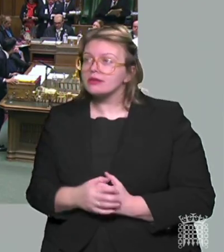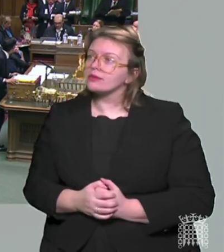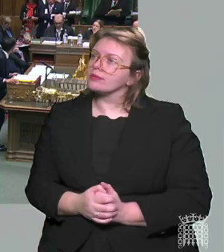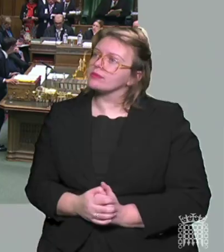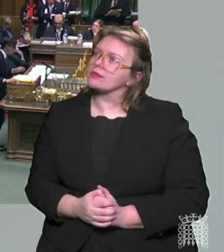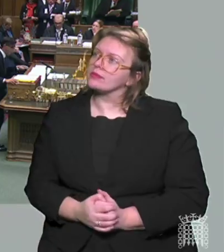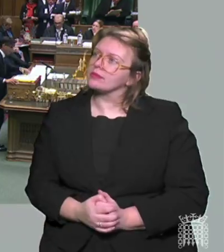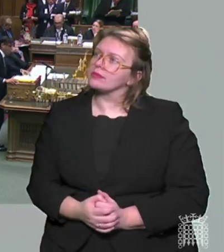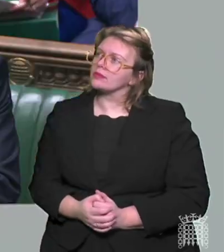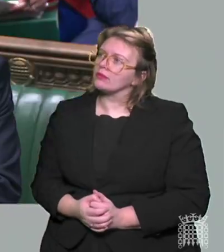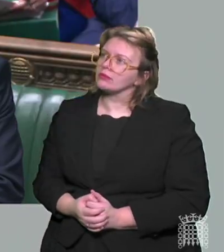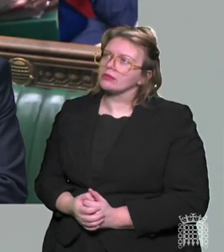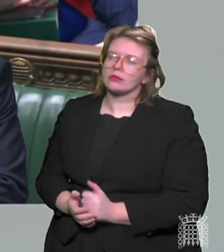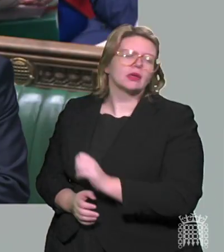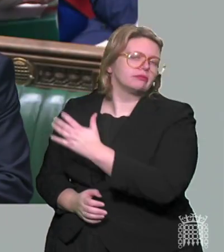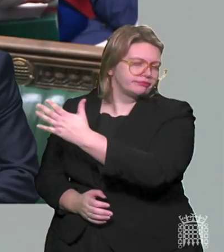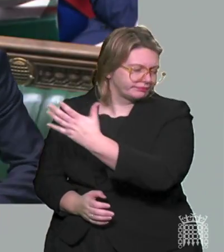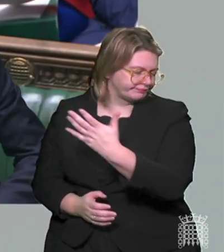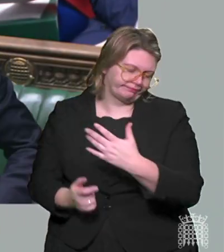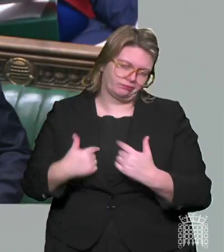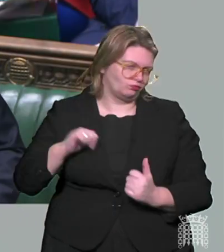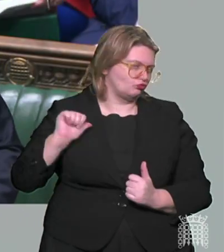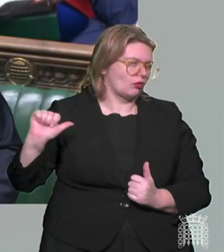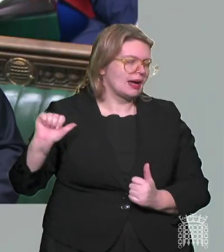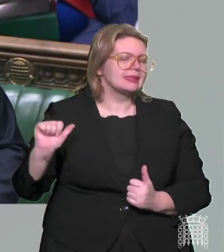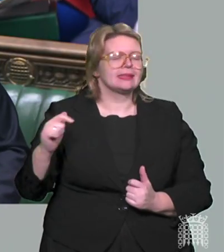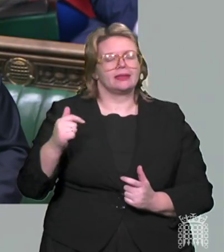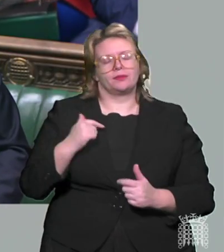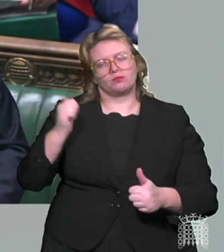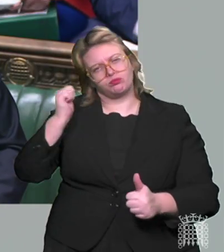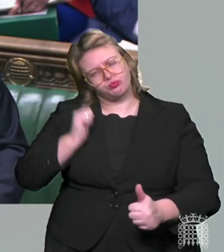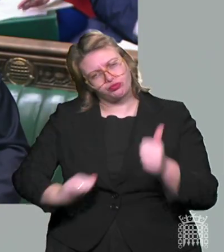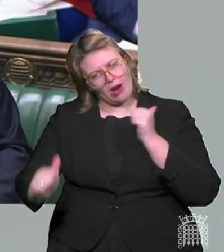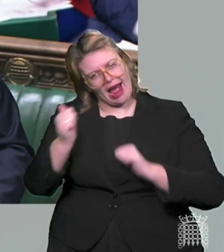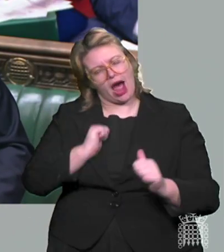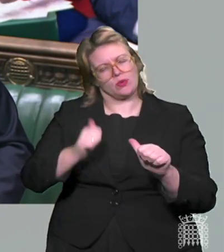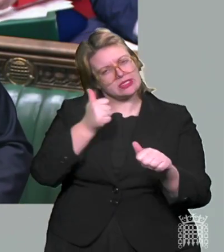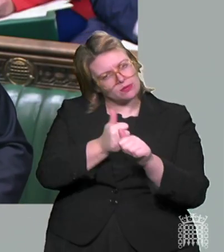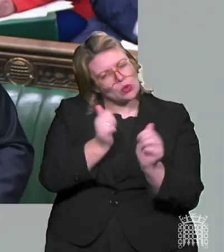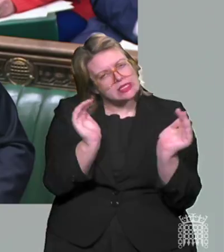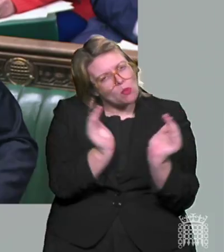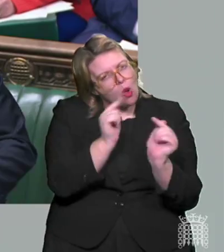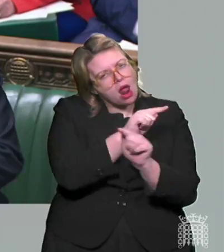My right honourable Friend is absolutely right. This Government are proud to join him in supporting small businesses.